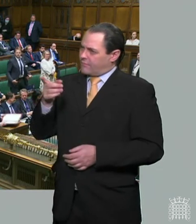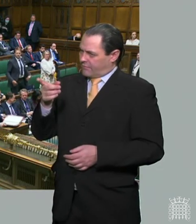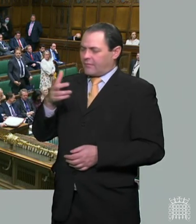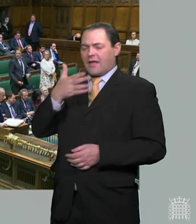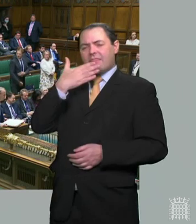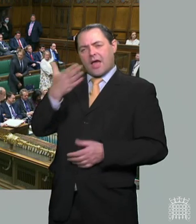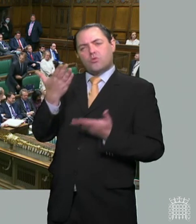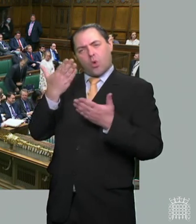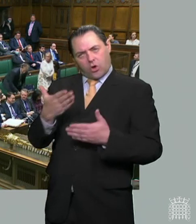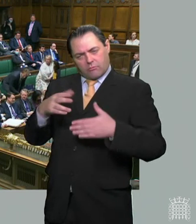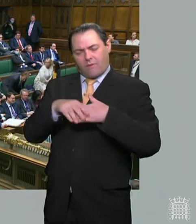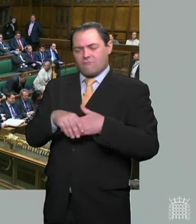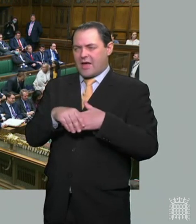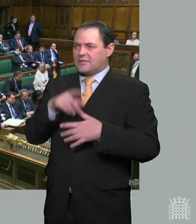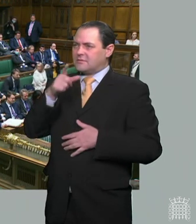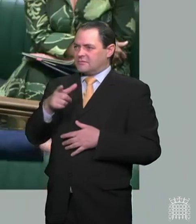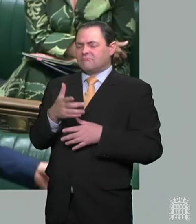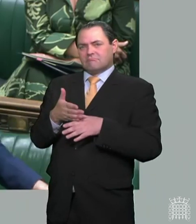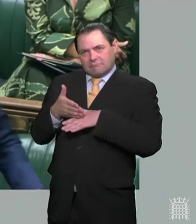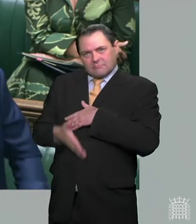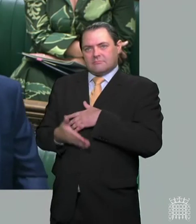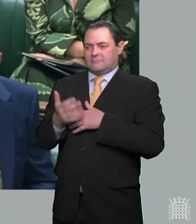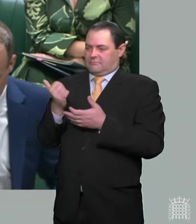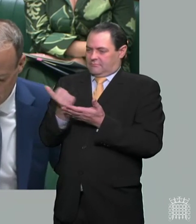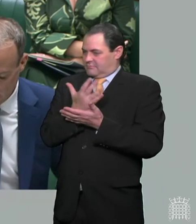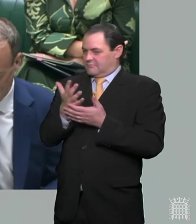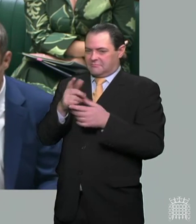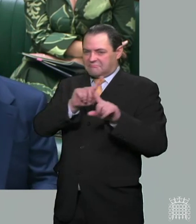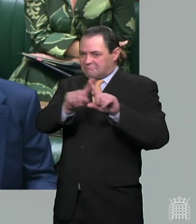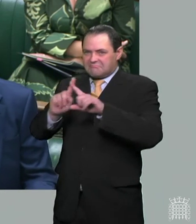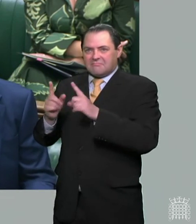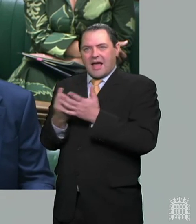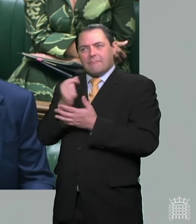I thank my honourable Friend and support all the efforts at a local level that she is pursuing.